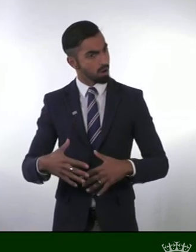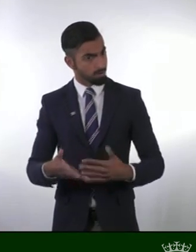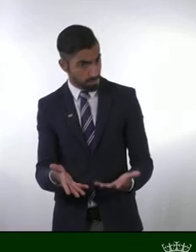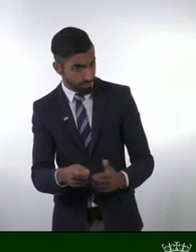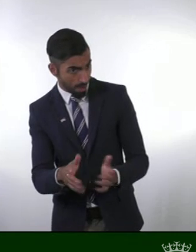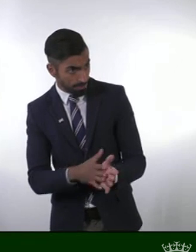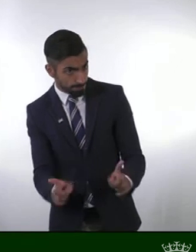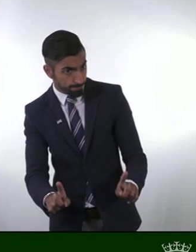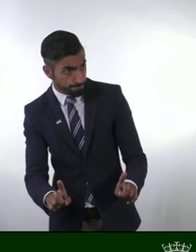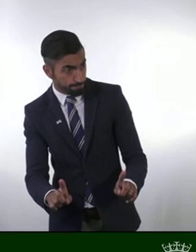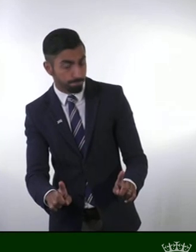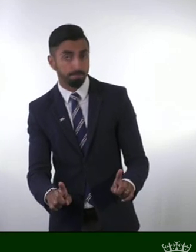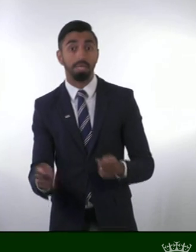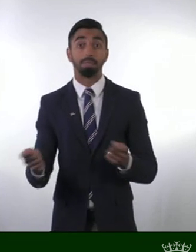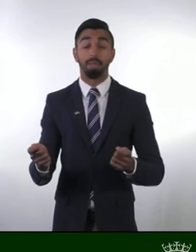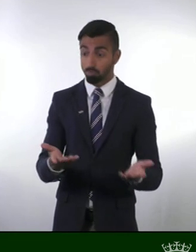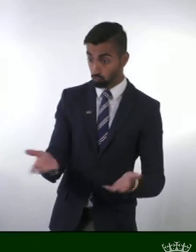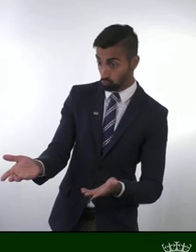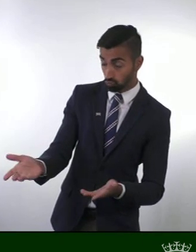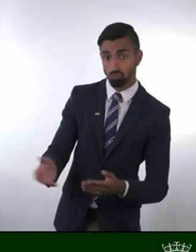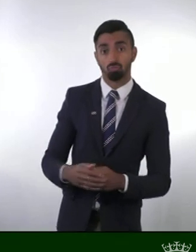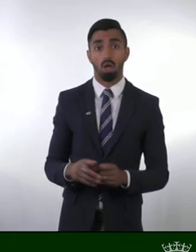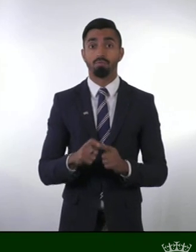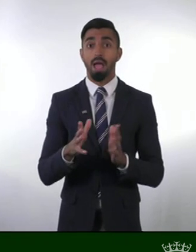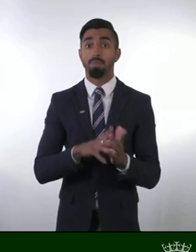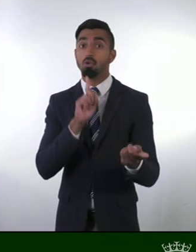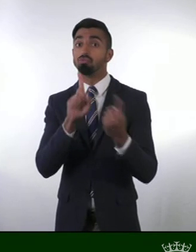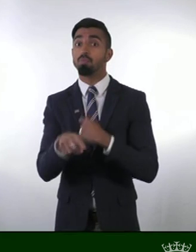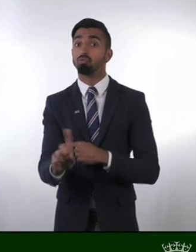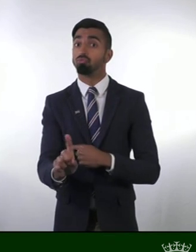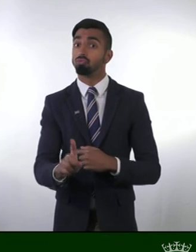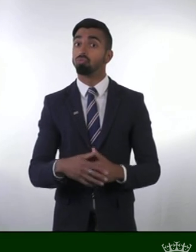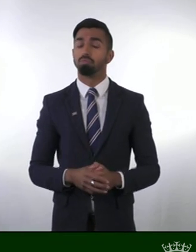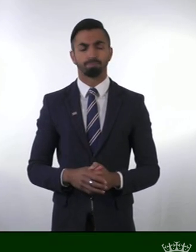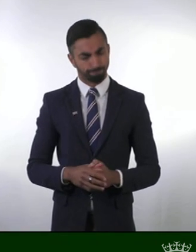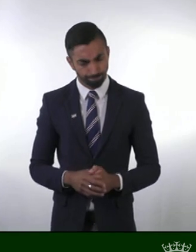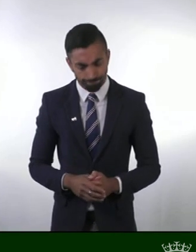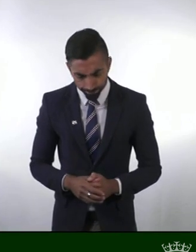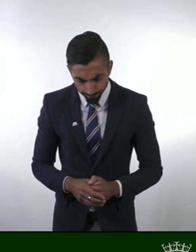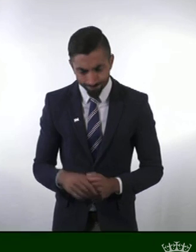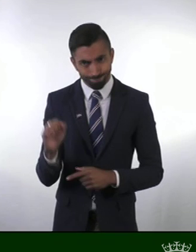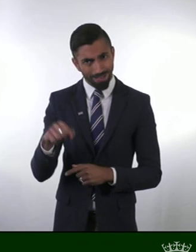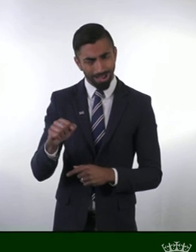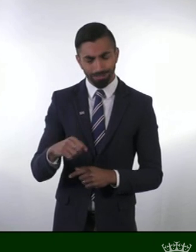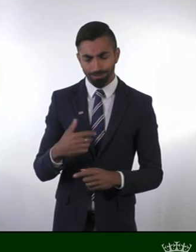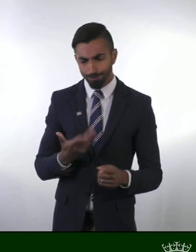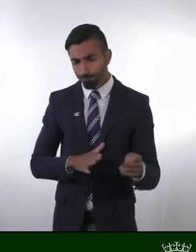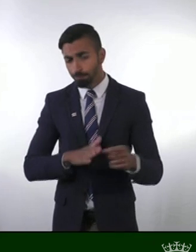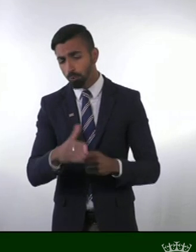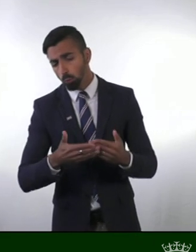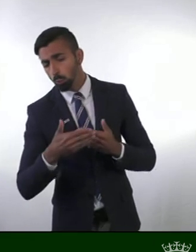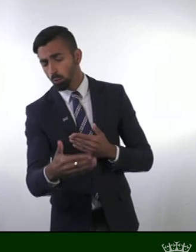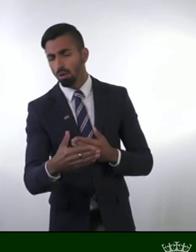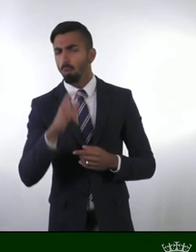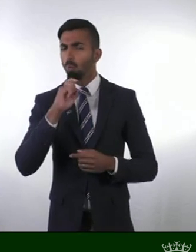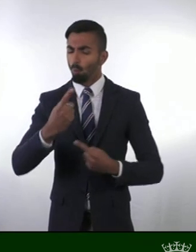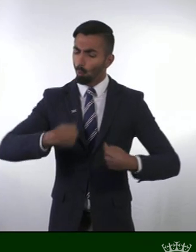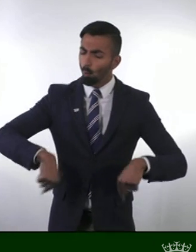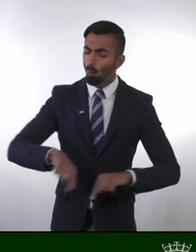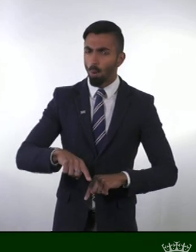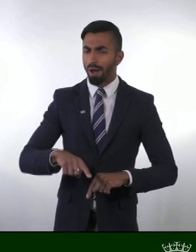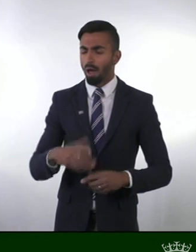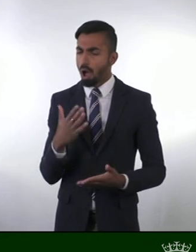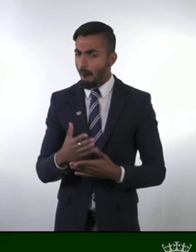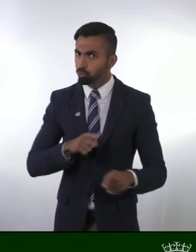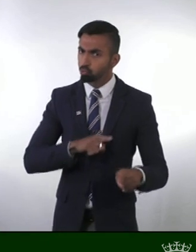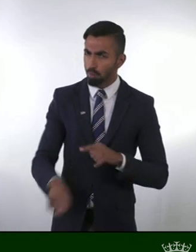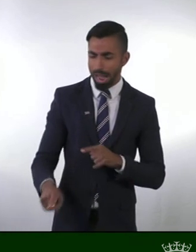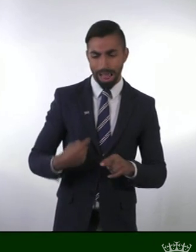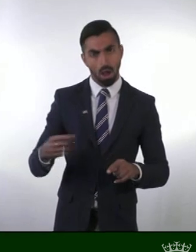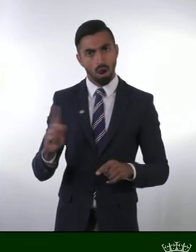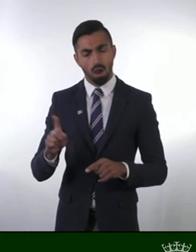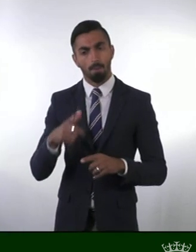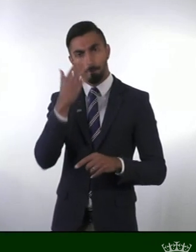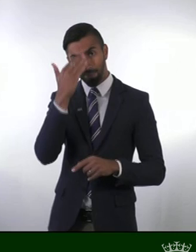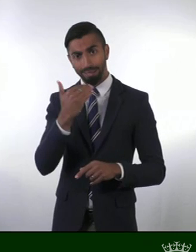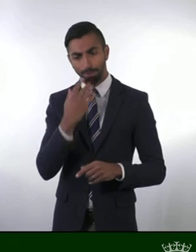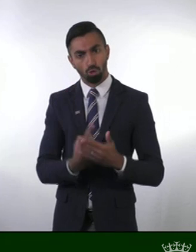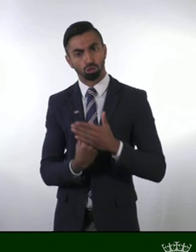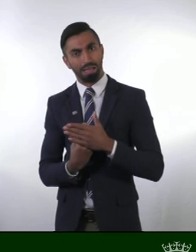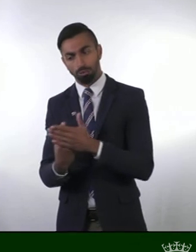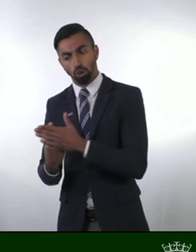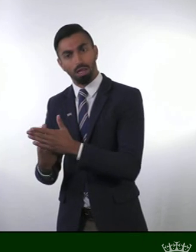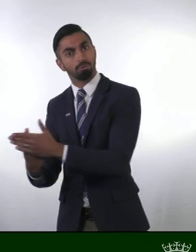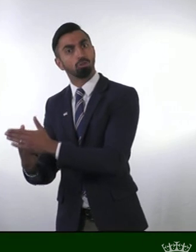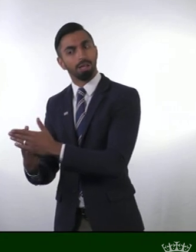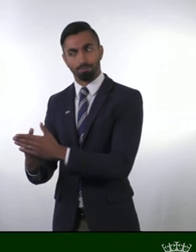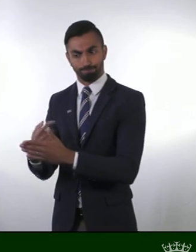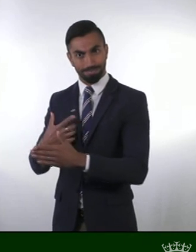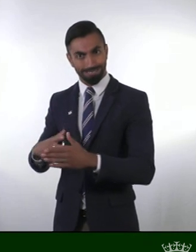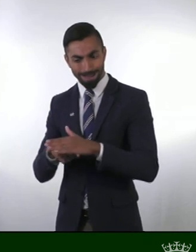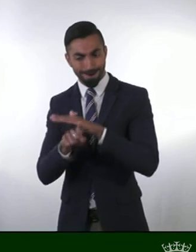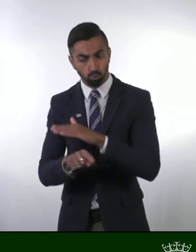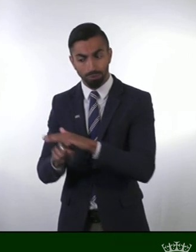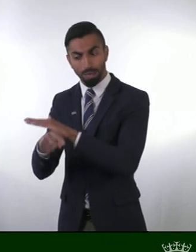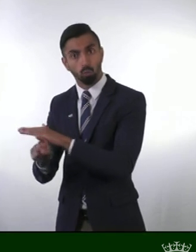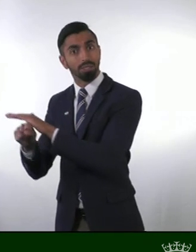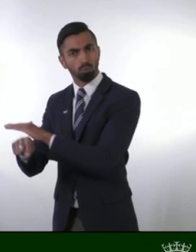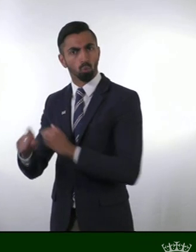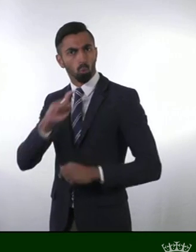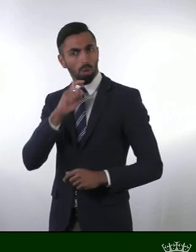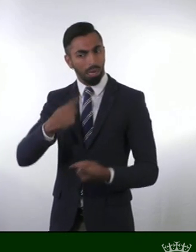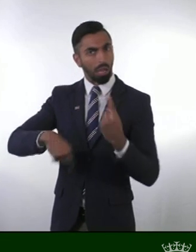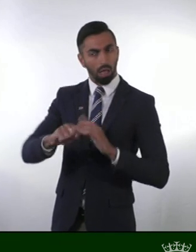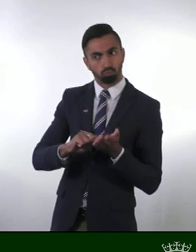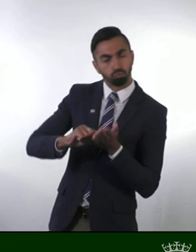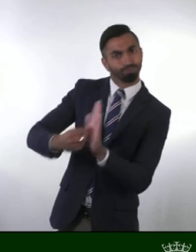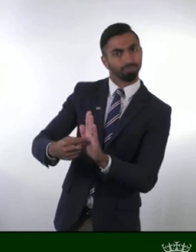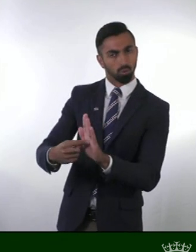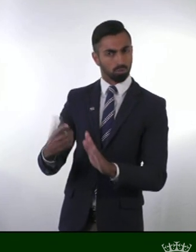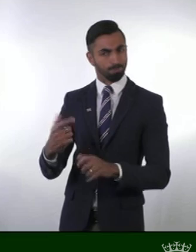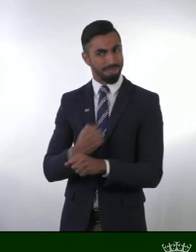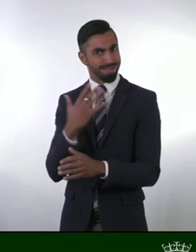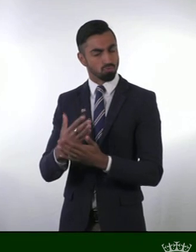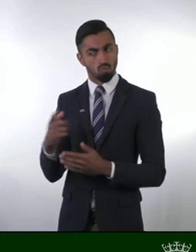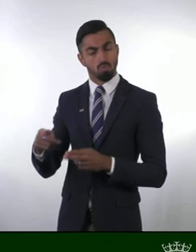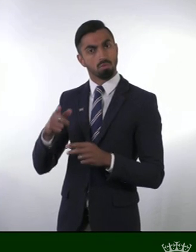Yes, I can tell the honourable Lady that we certainly will be doing as much as we can in the near future to ensure shielded people get guidance about how they can come out of their shielded environment safely, in a way that is covid secure.